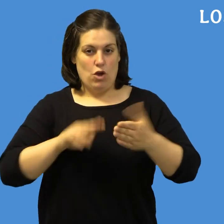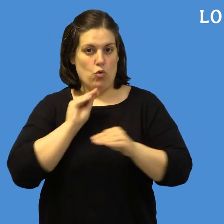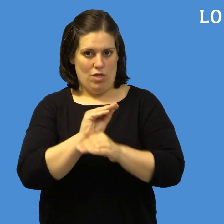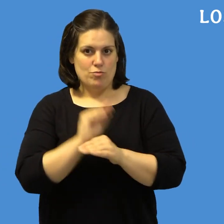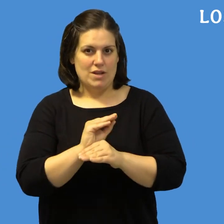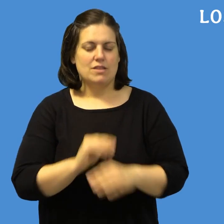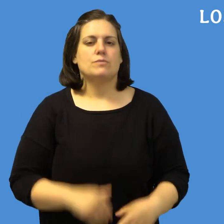cuidar